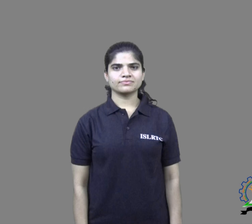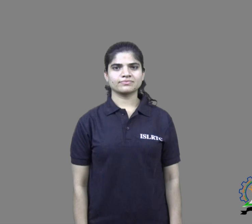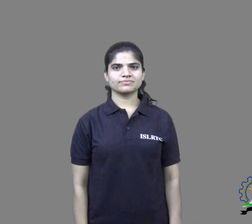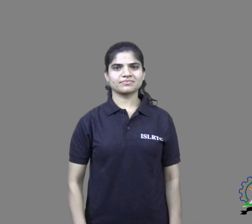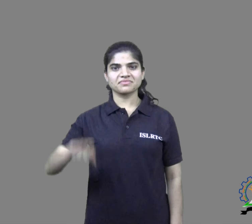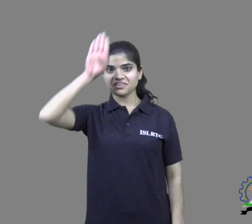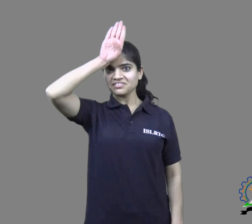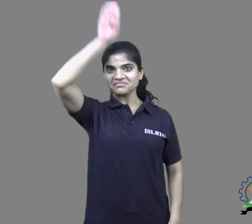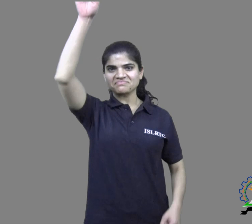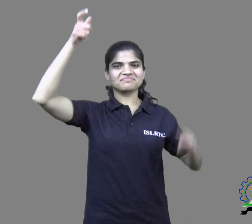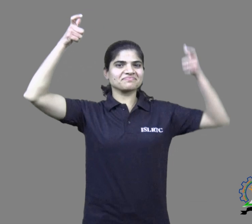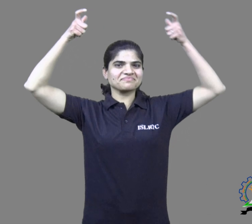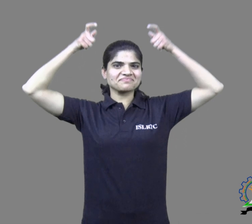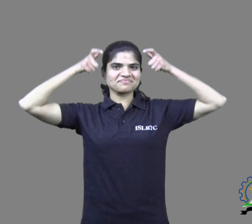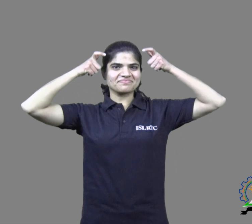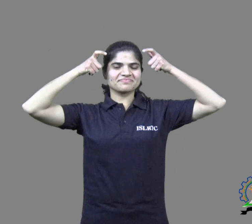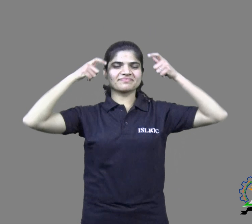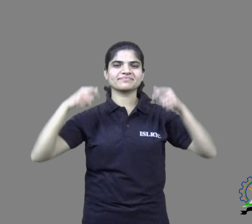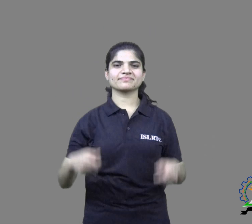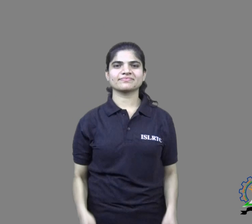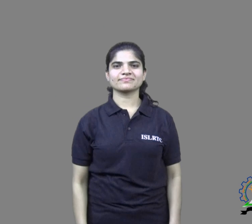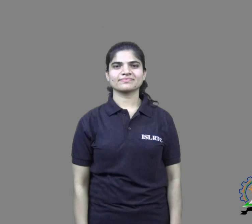Crown